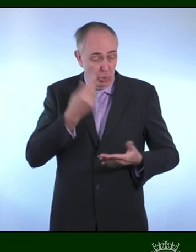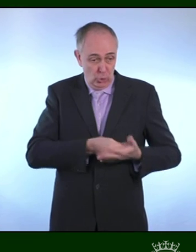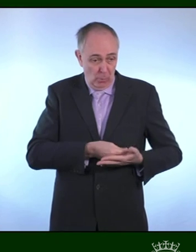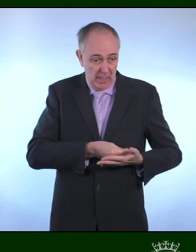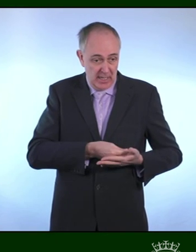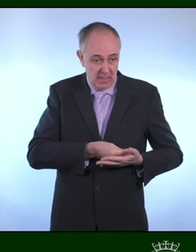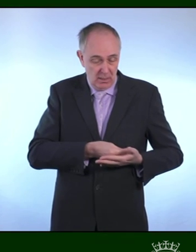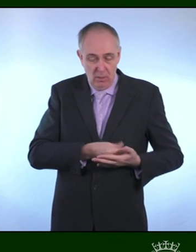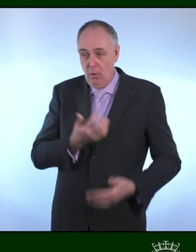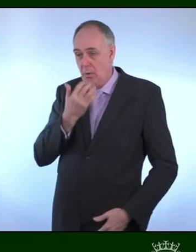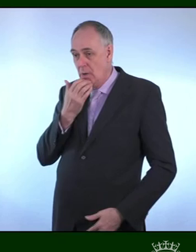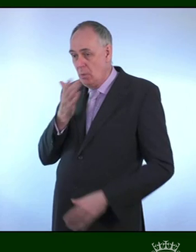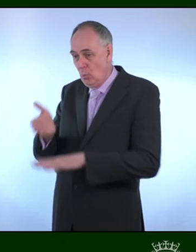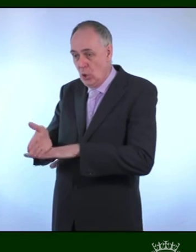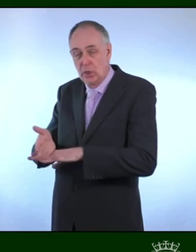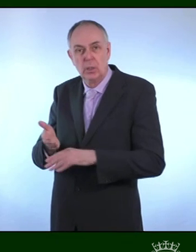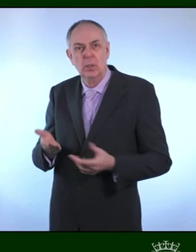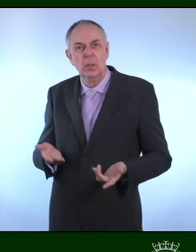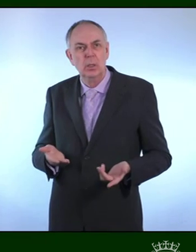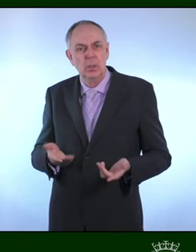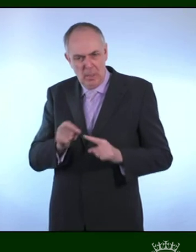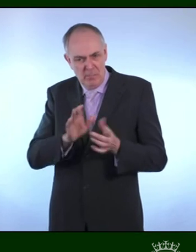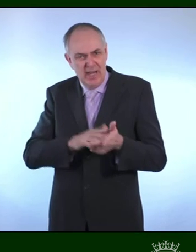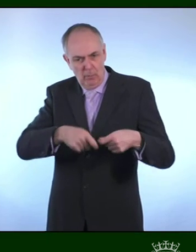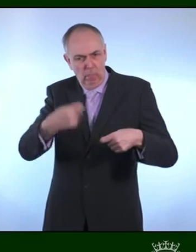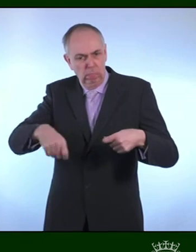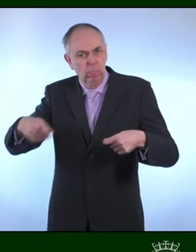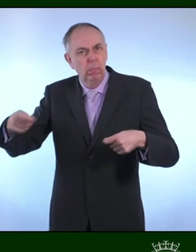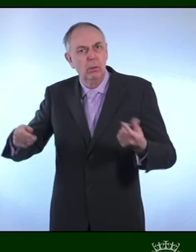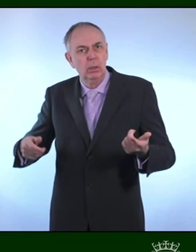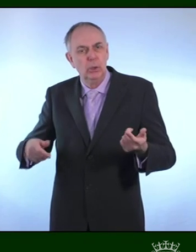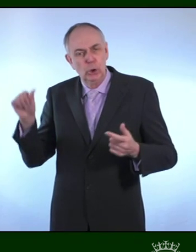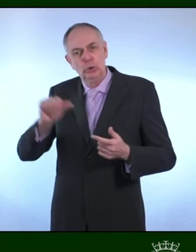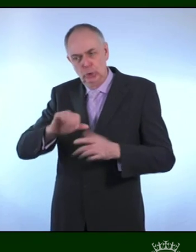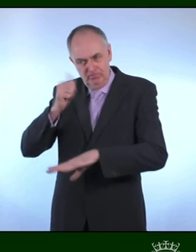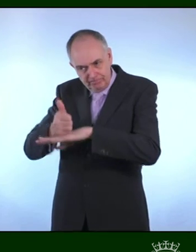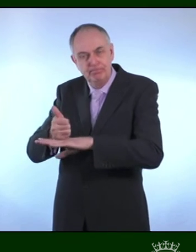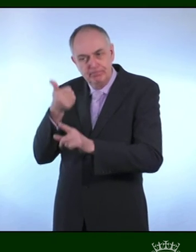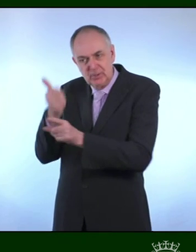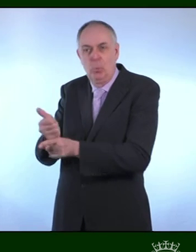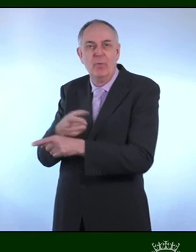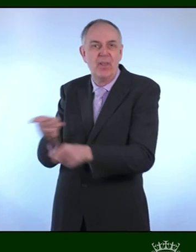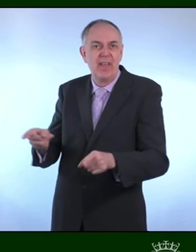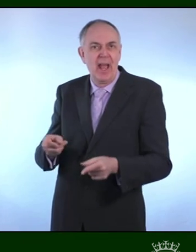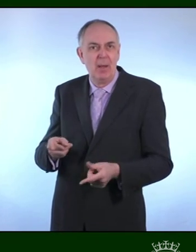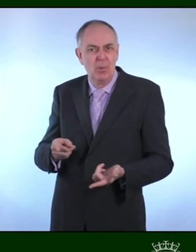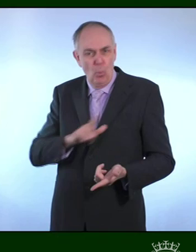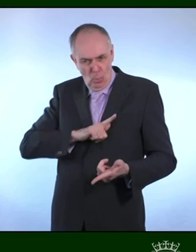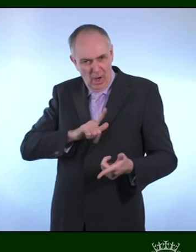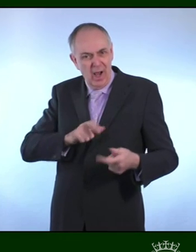Why has it taken the Prime Minister so long to guarantee income for all self-employed workers?